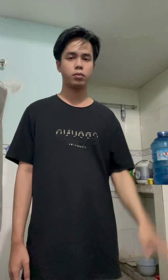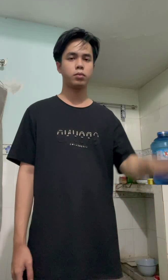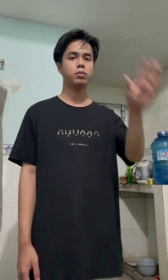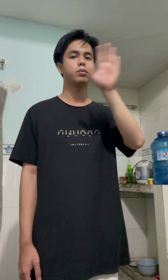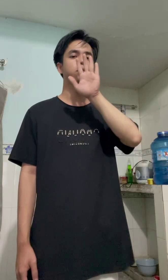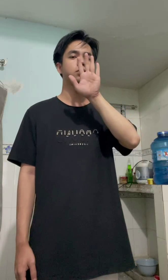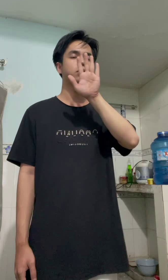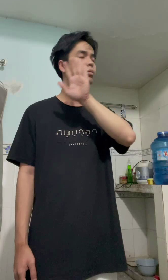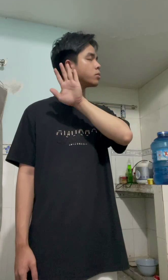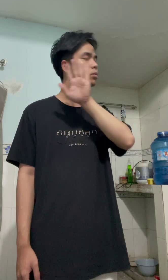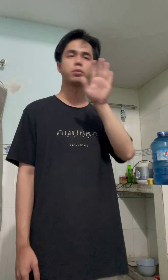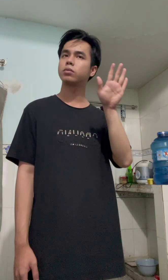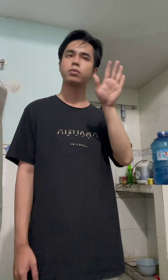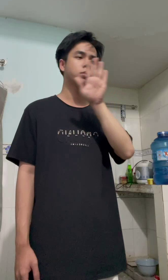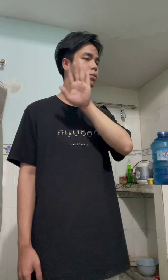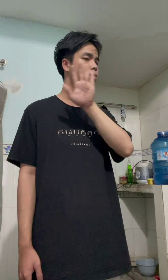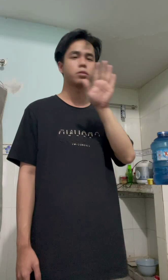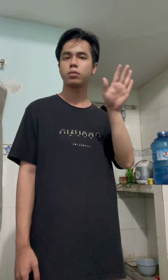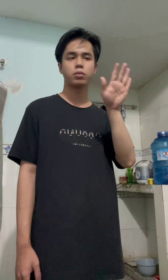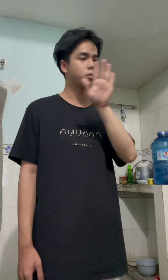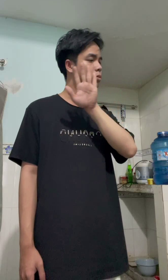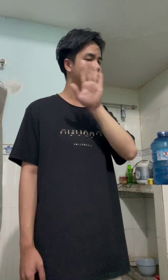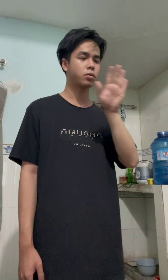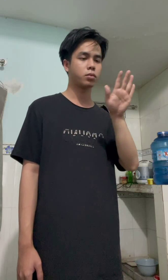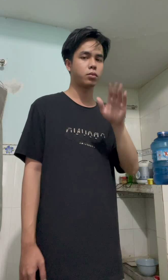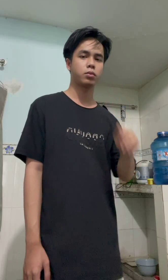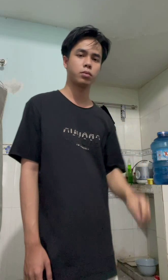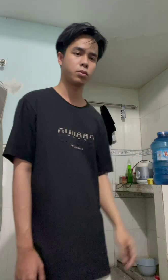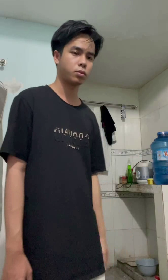khong dong y